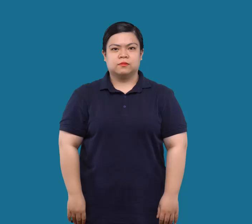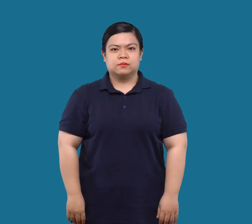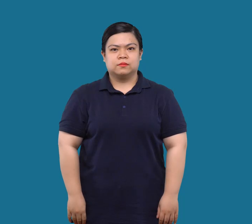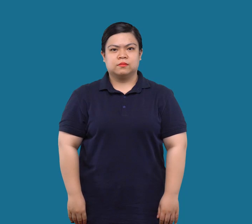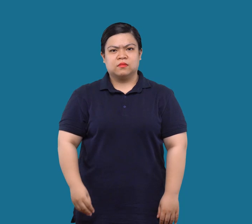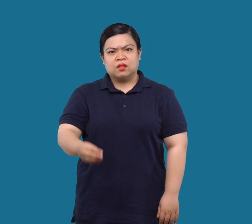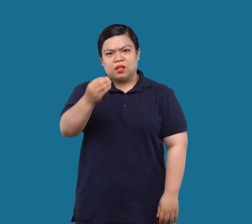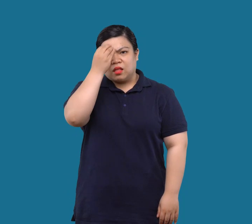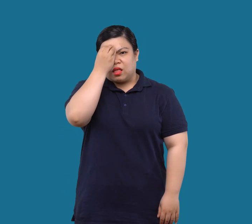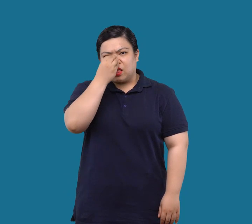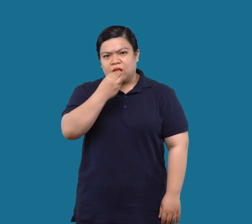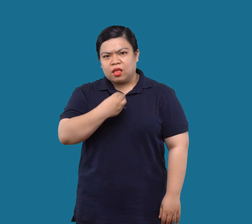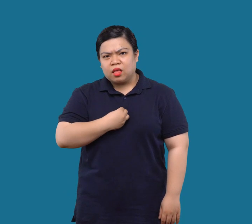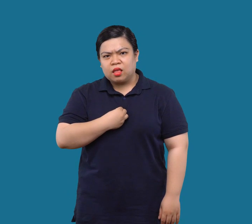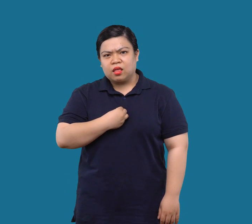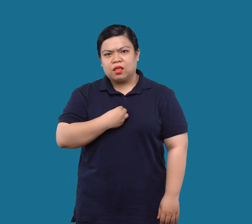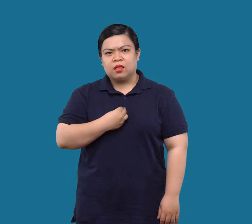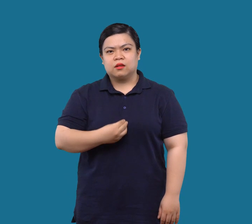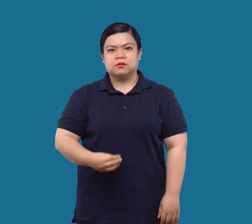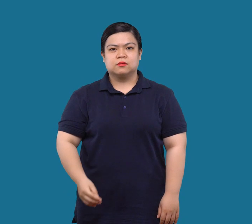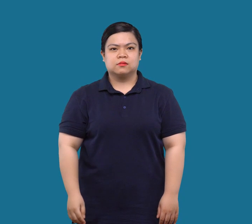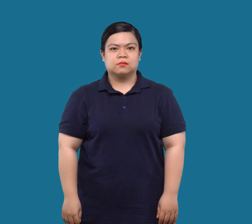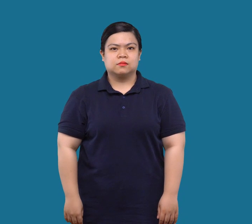hối hận